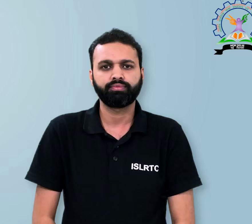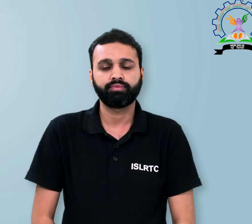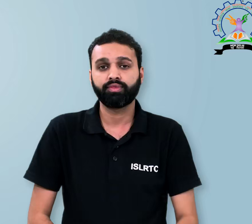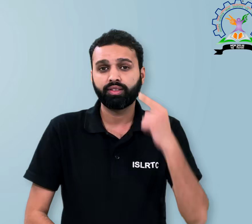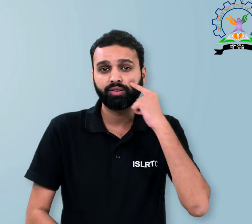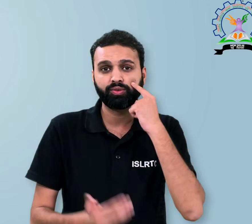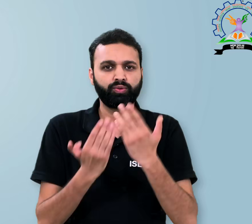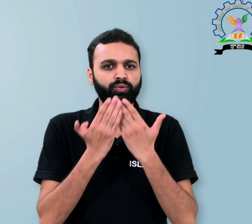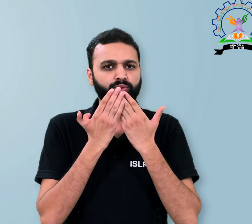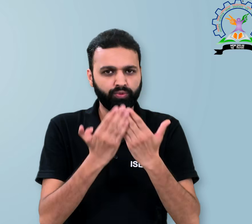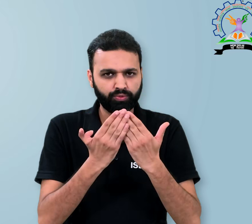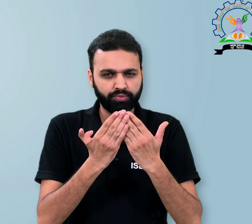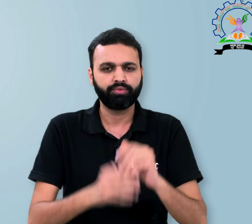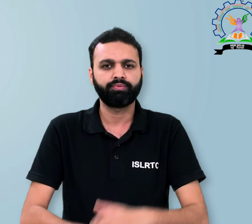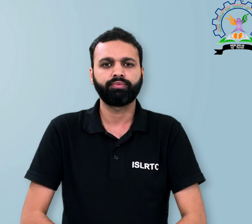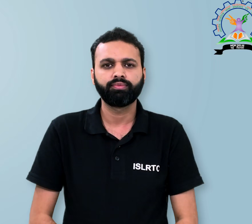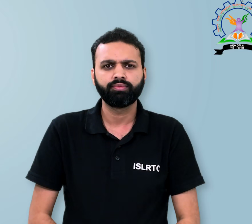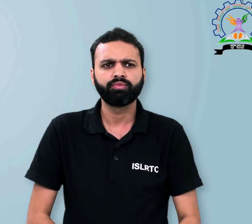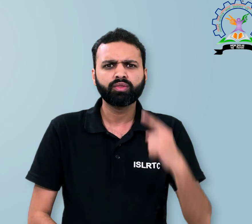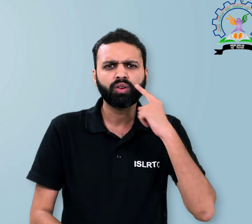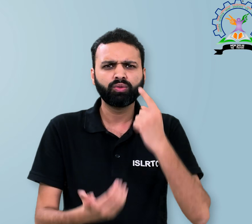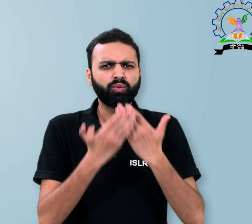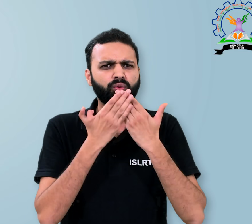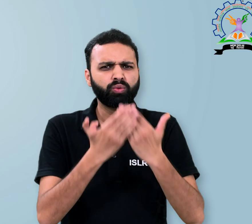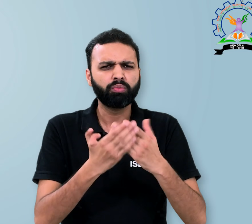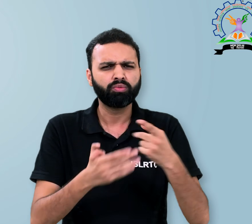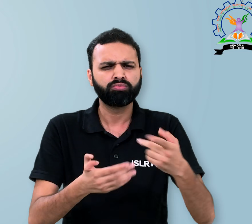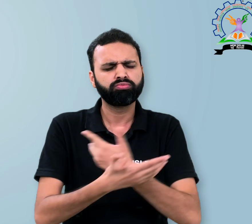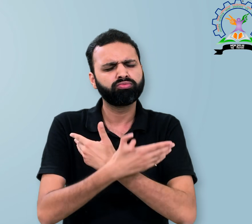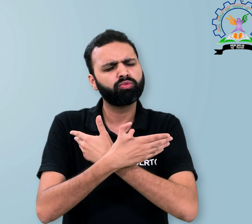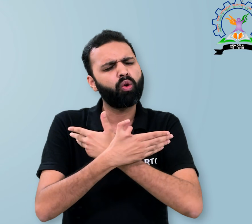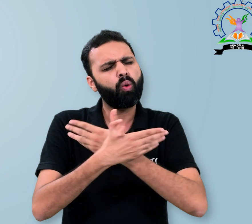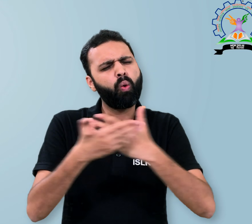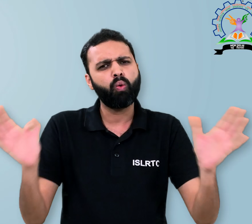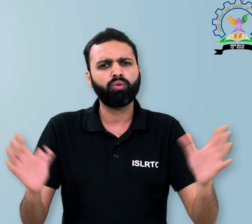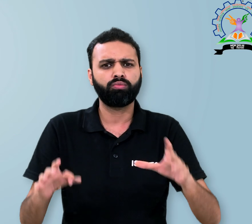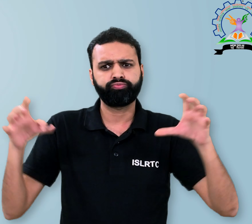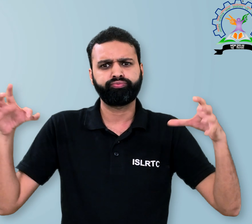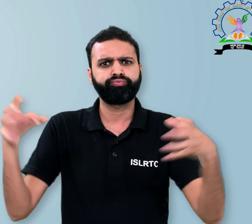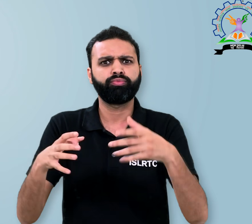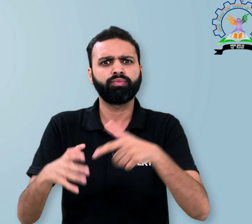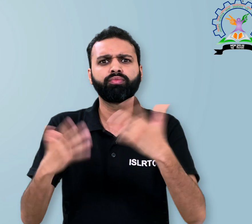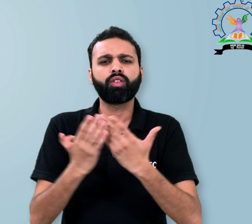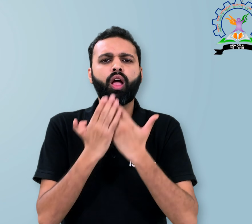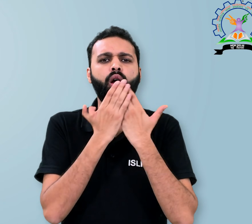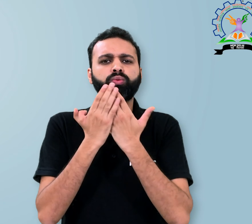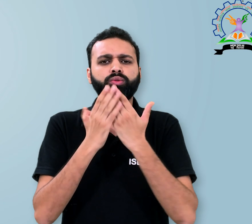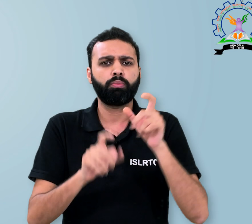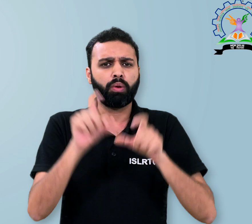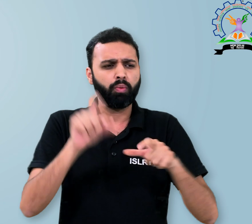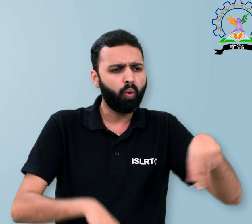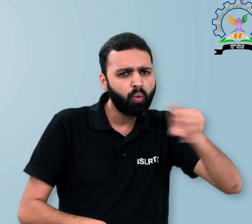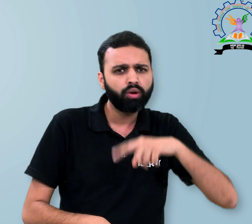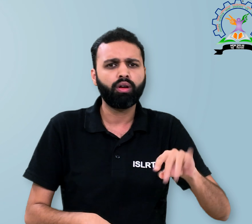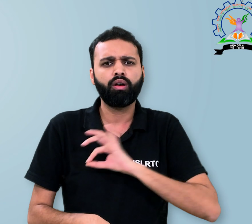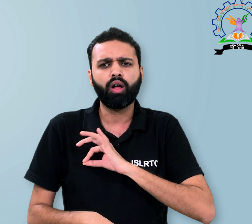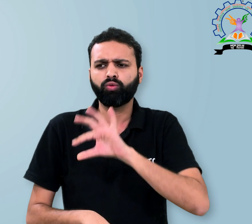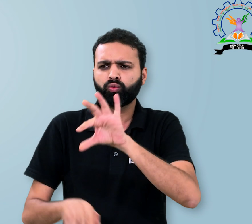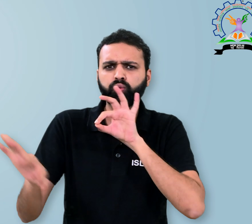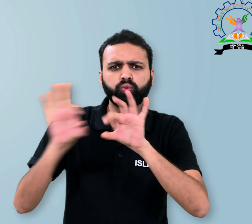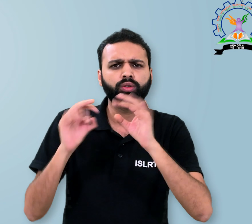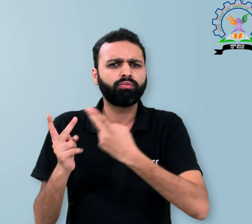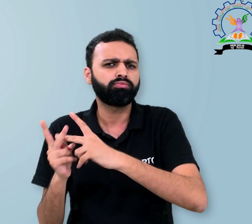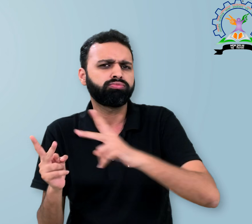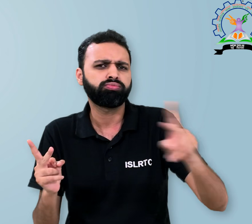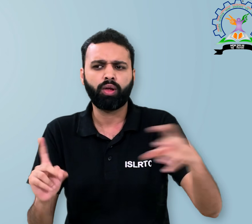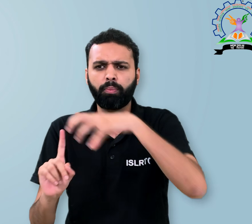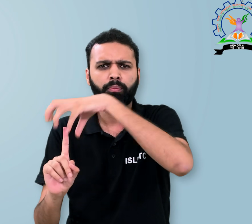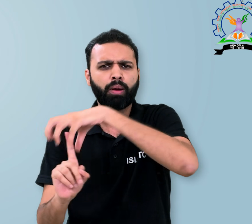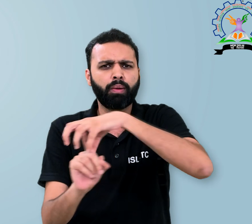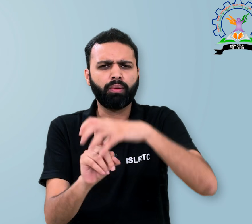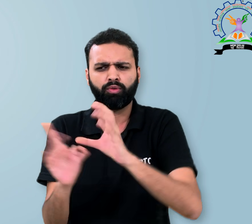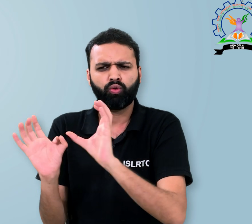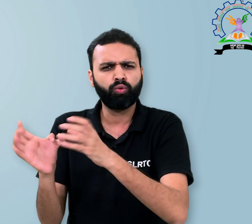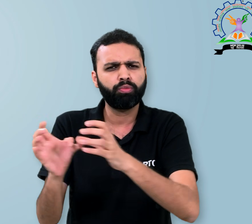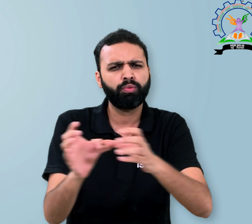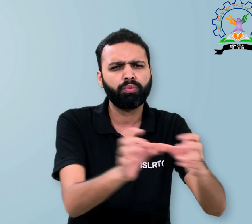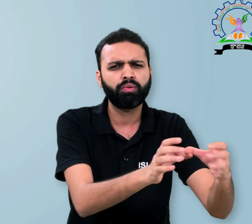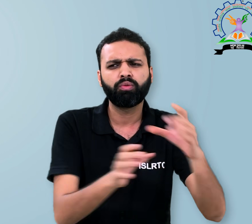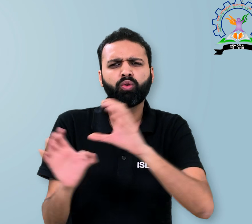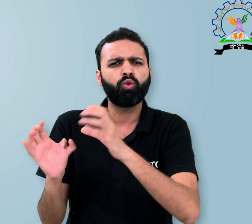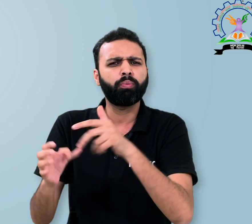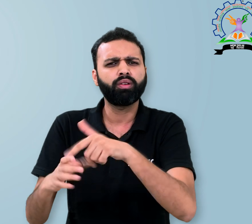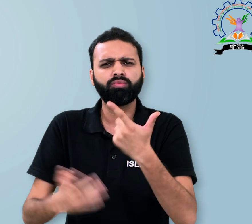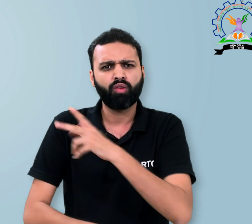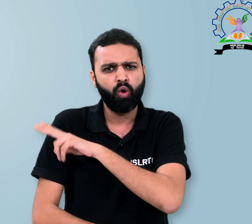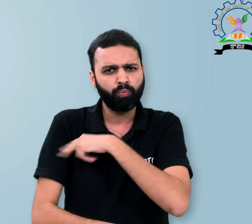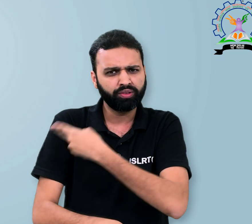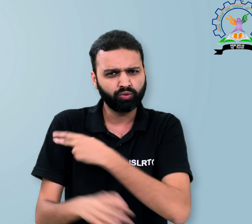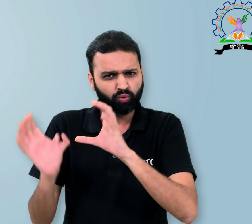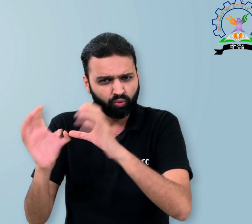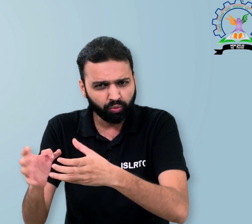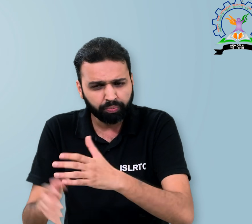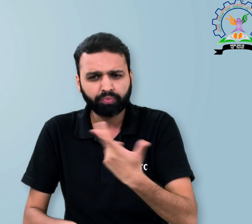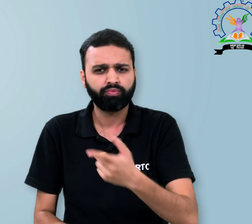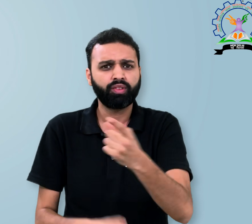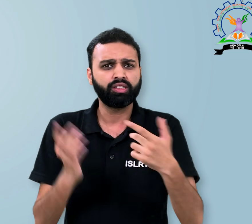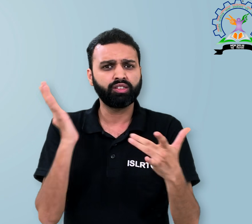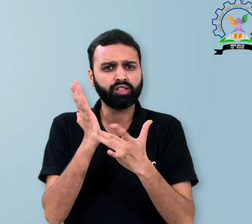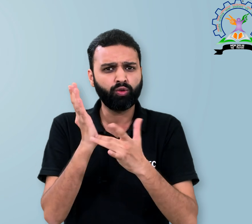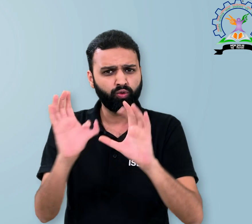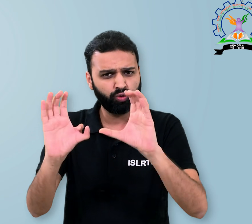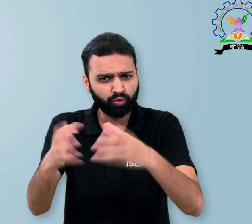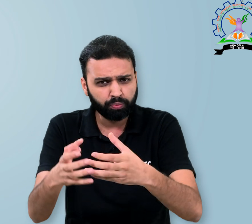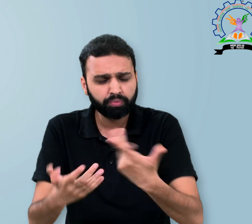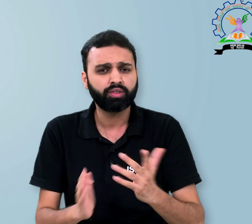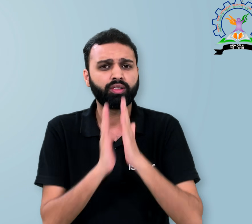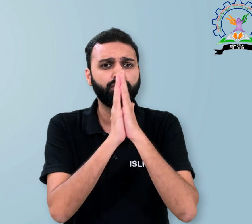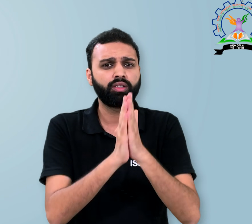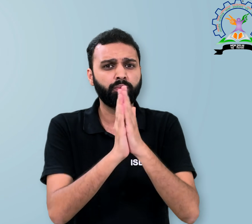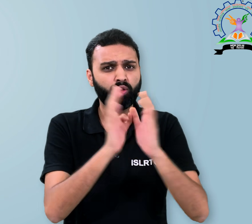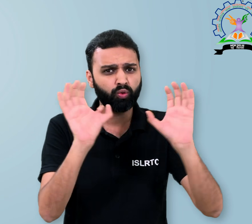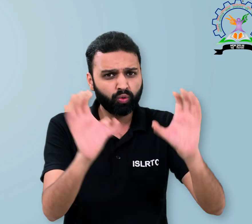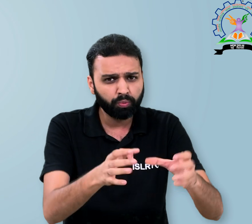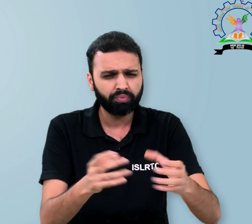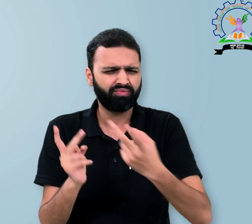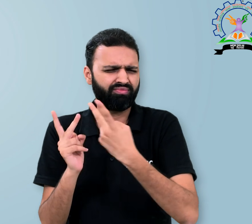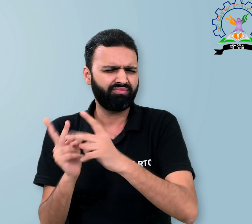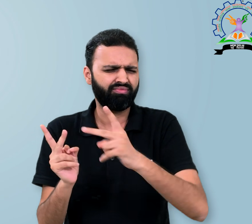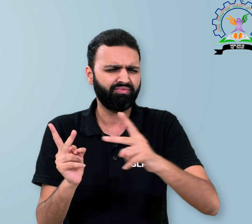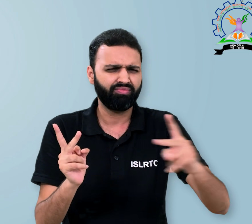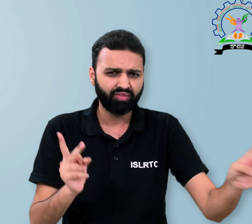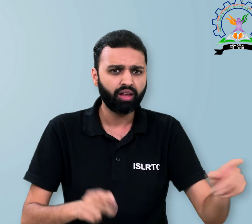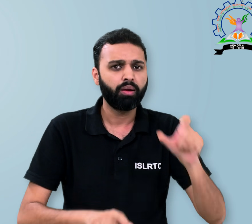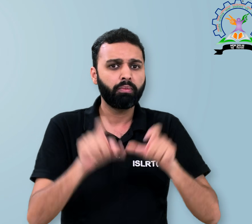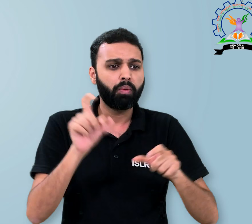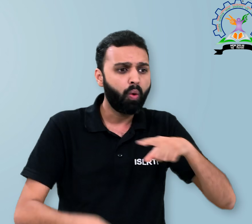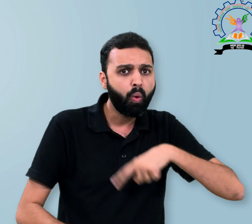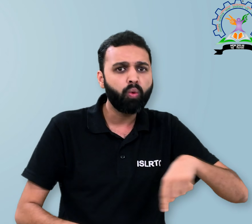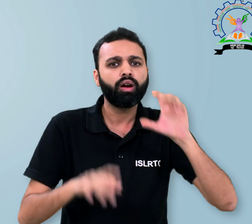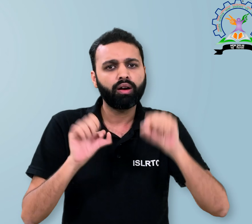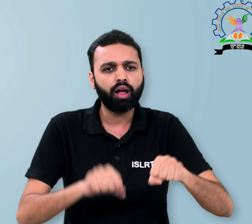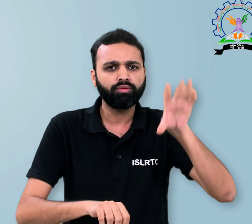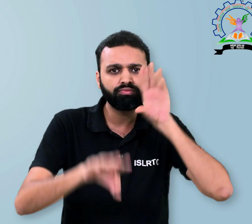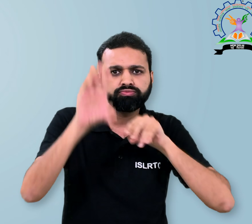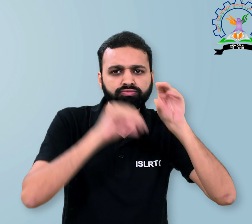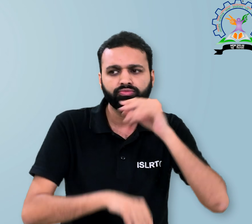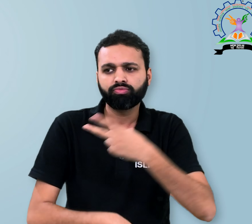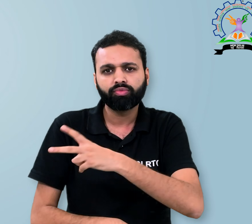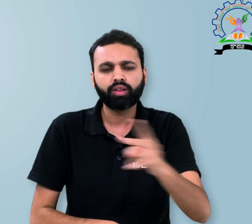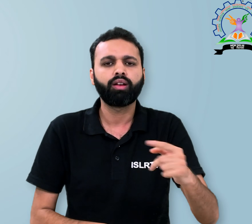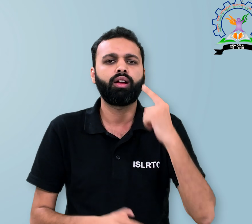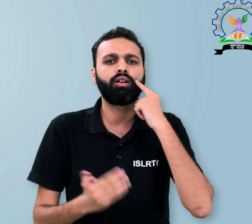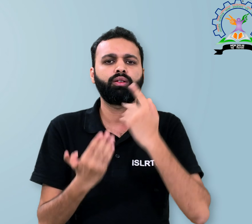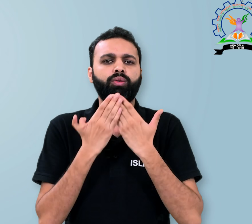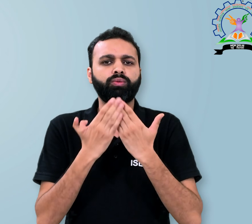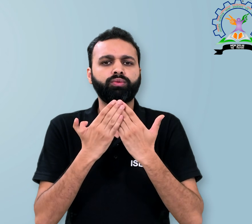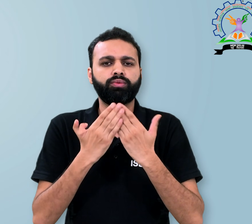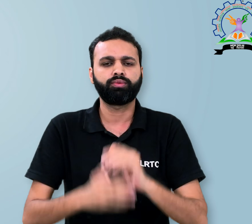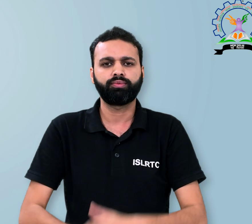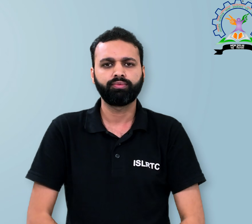Institutions Institutions refer to a wide range of organizations or structures that are established for a specific purpose or function within a society. They cater to various needs pf scoeity such as academics, social welfare, healthcare, religious activities.